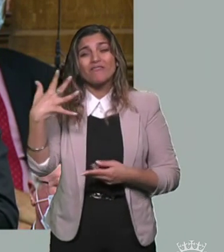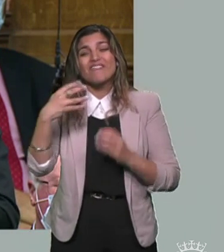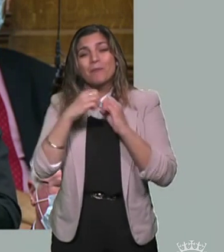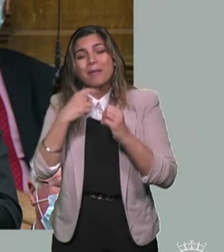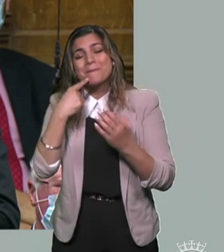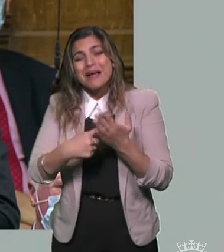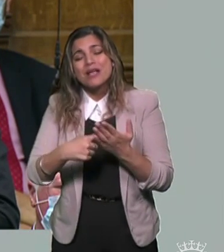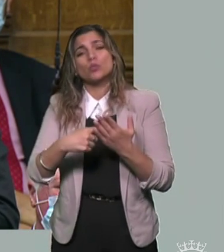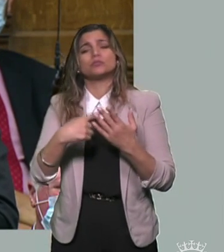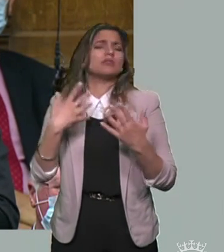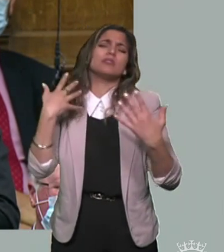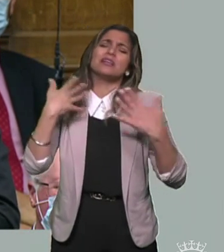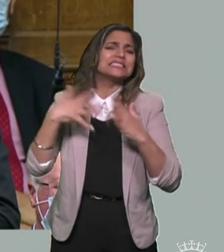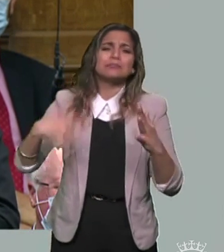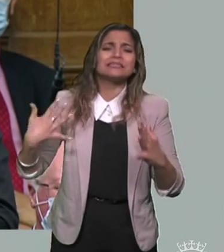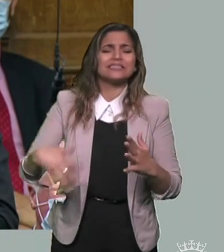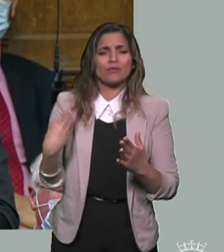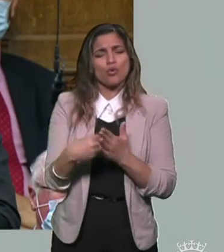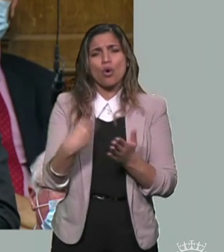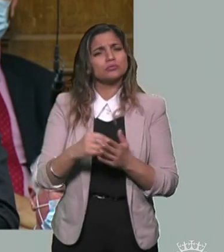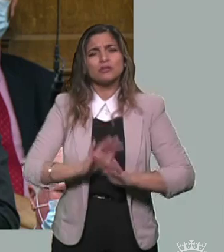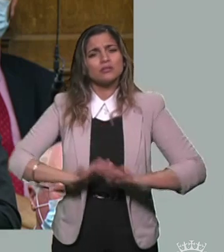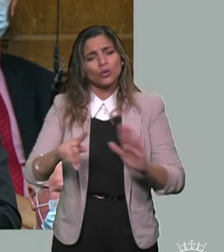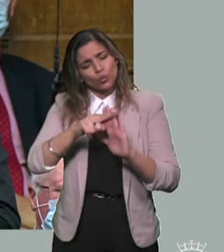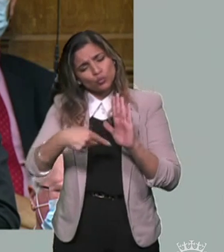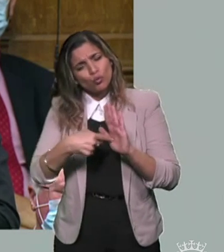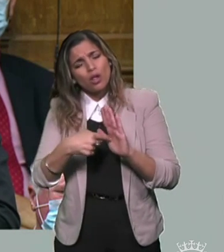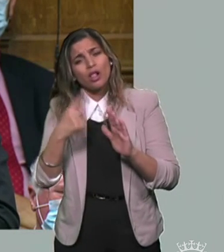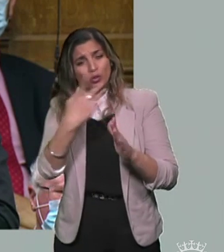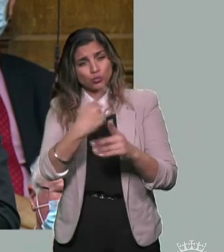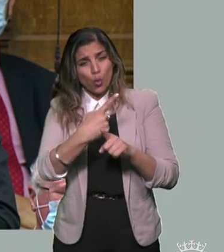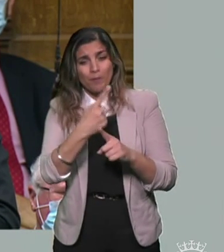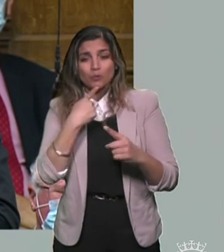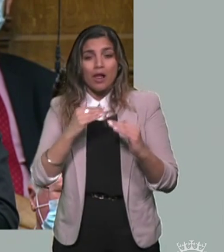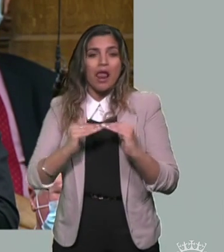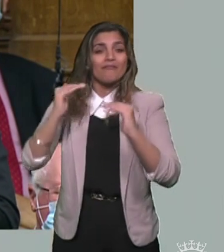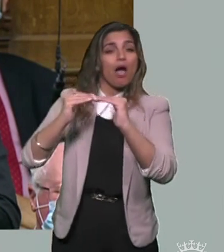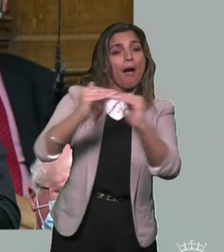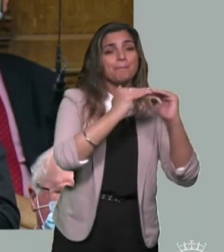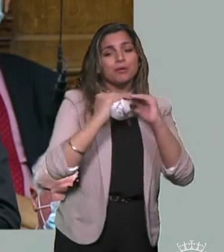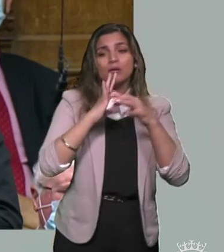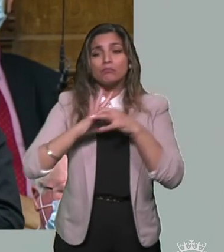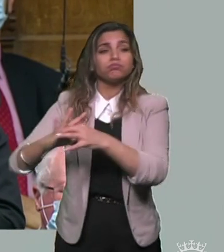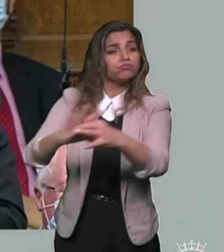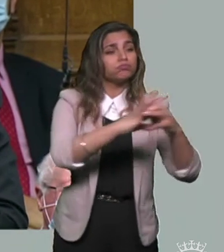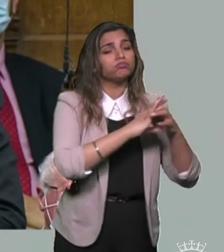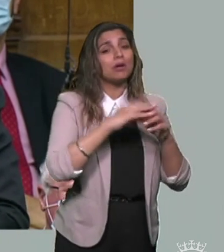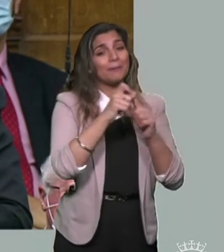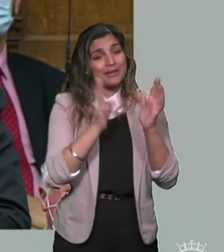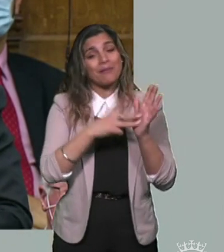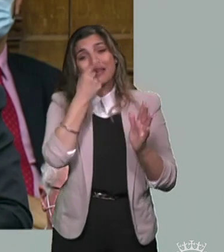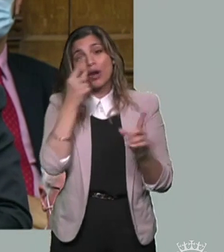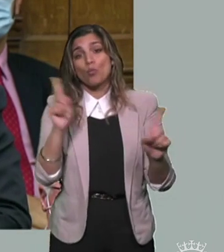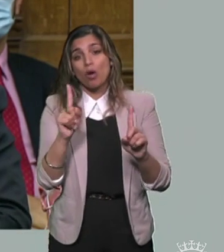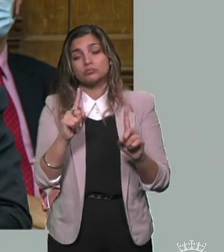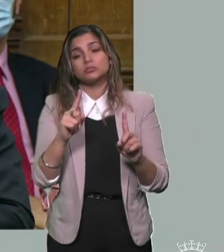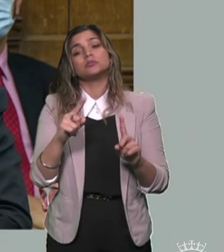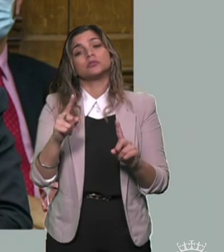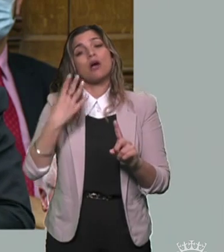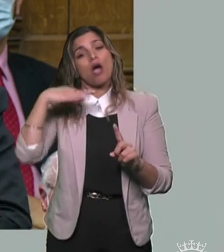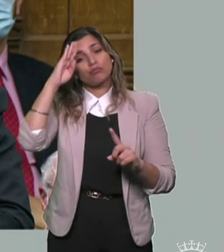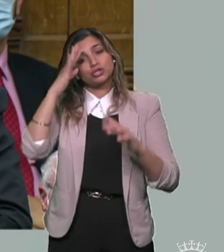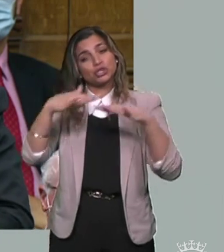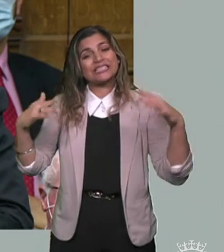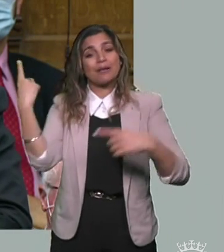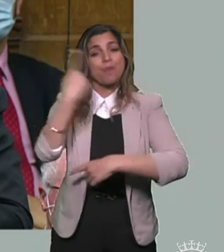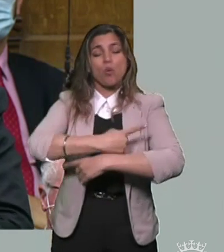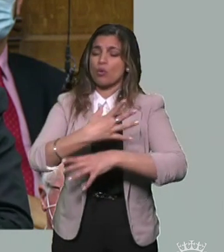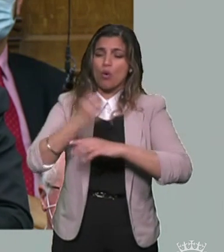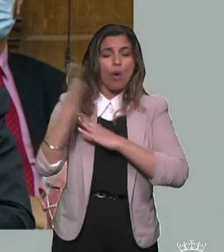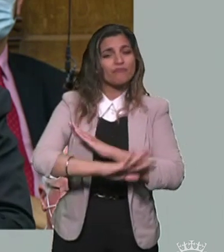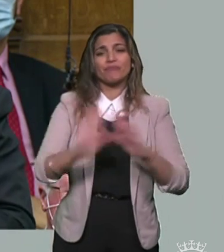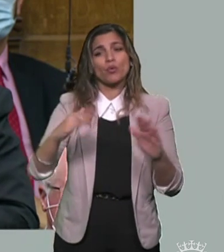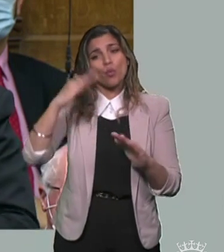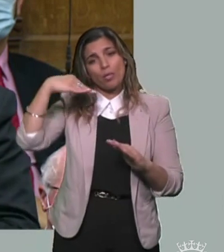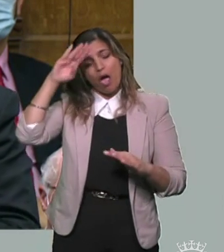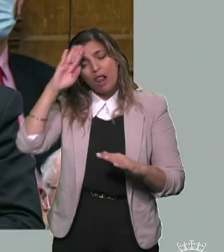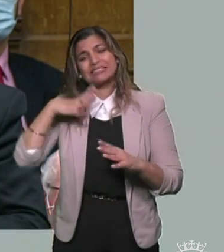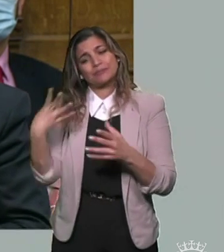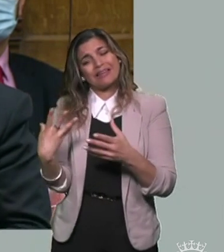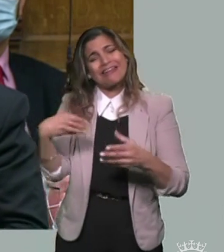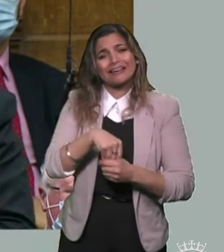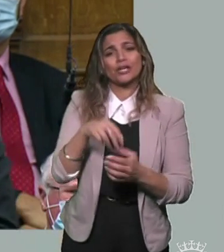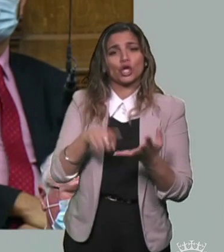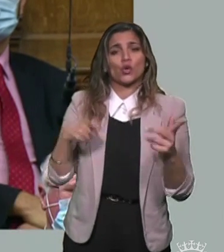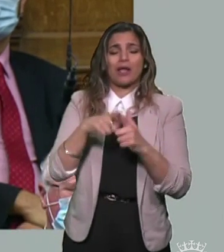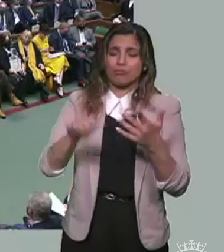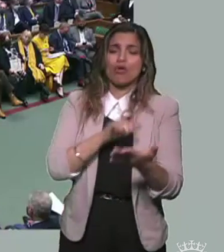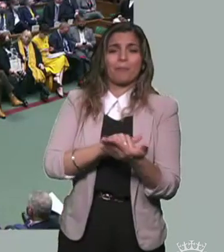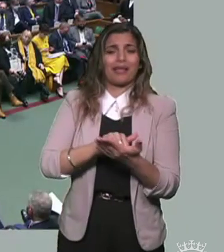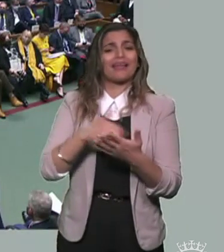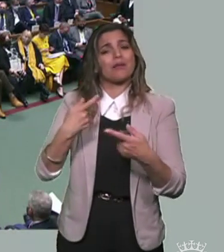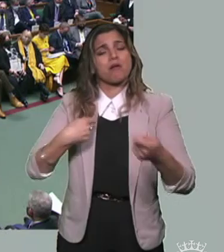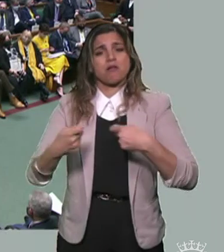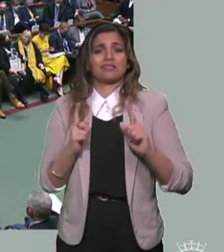That is the cost of the protocol. The Prime Minister talks about uniting this nation and levelling up; he could do that by removing the Irish sea border and fully restoring Northern Ireland’s place in the UK internal market.